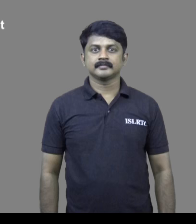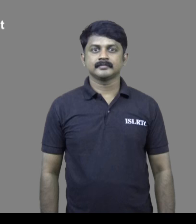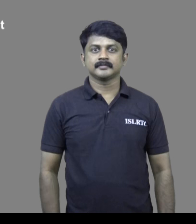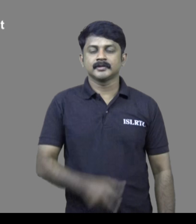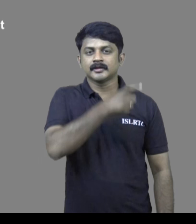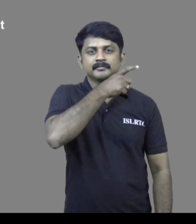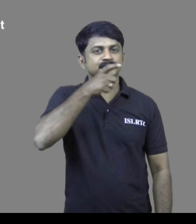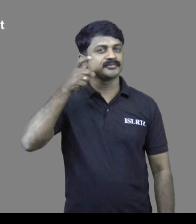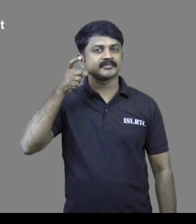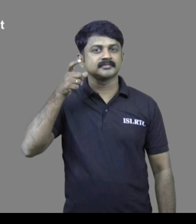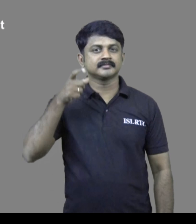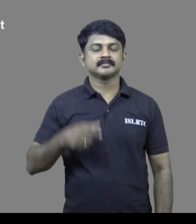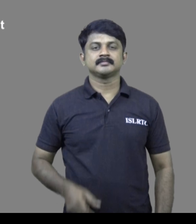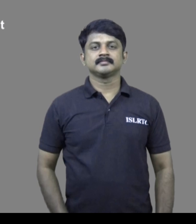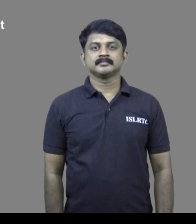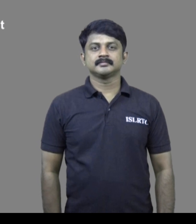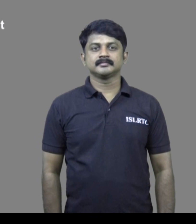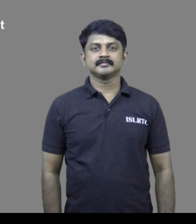Left Democratic Front (LDF)